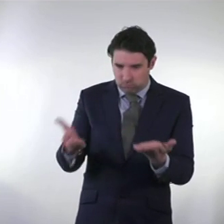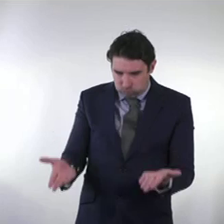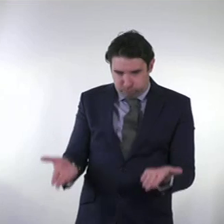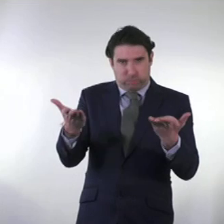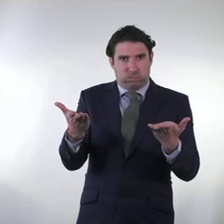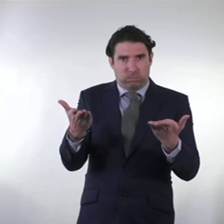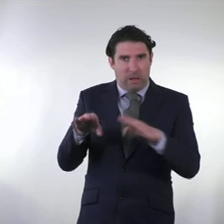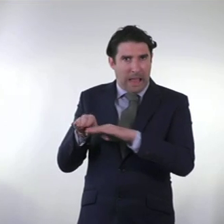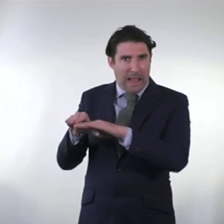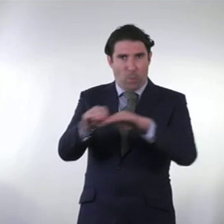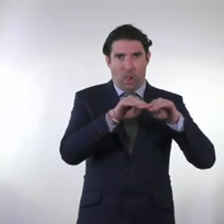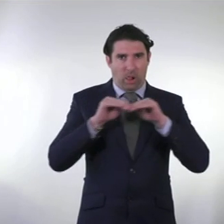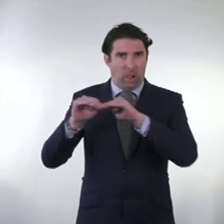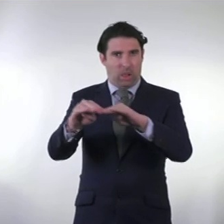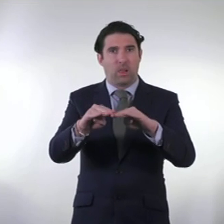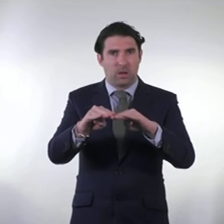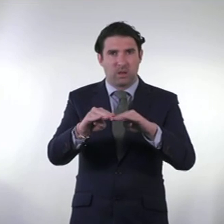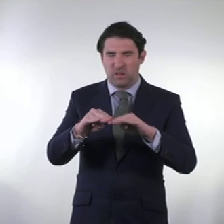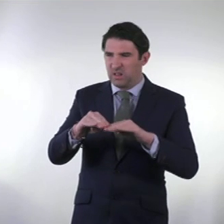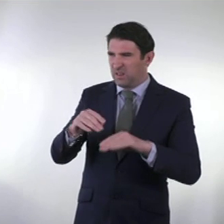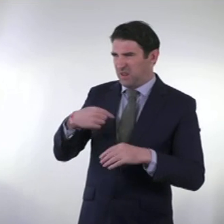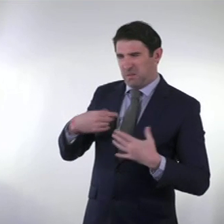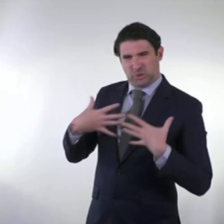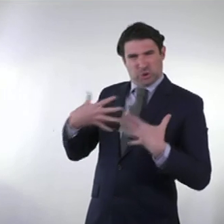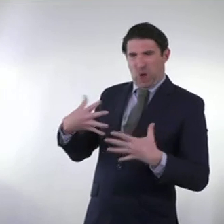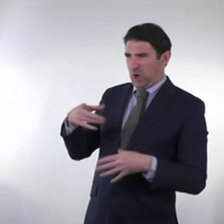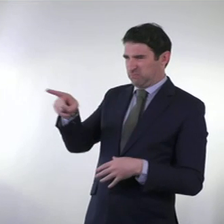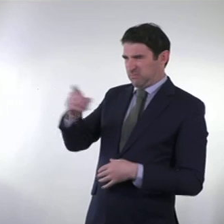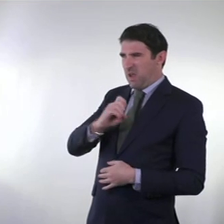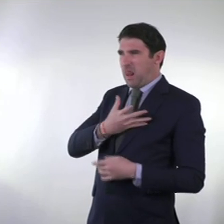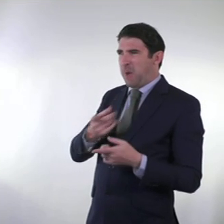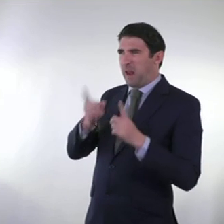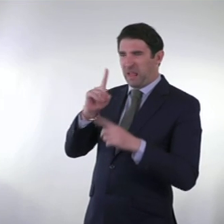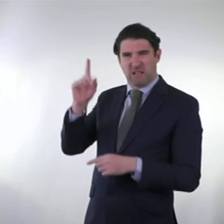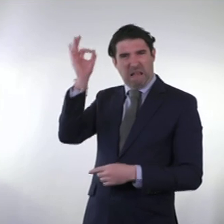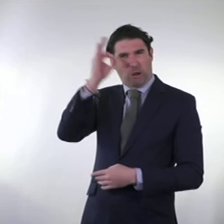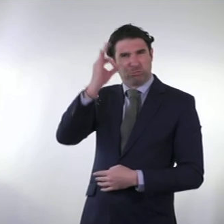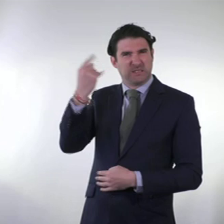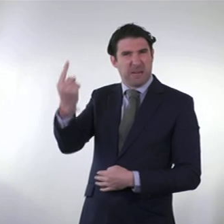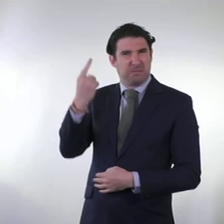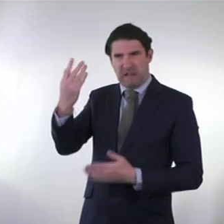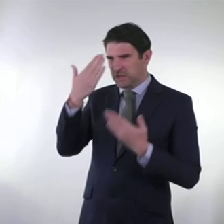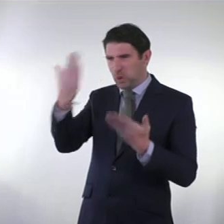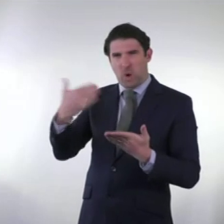I am amazed that he seems ignorant of that fact, absolutely amazed.